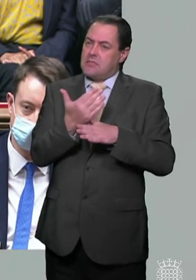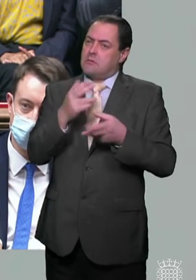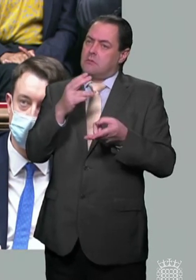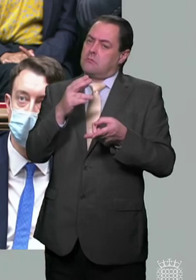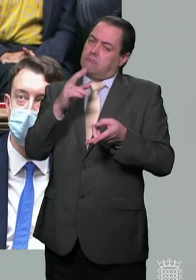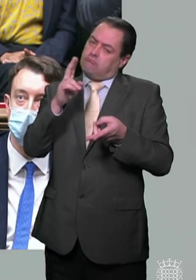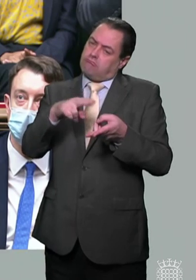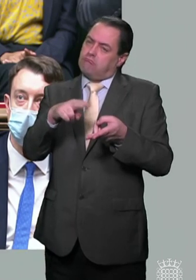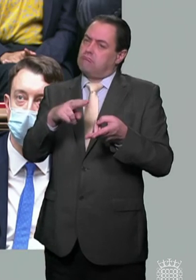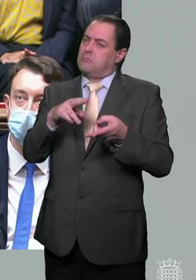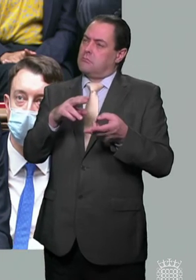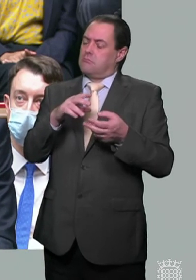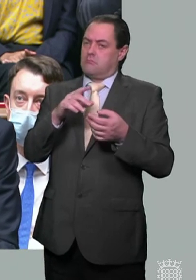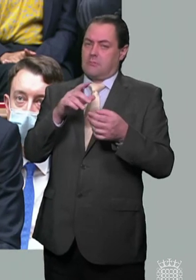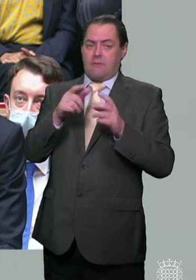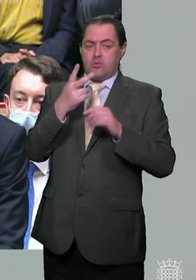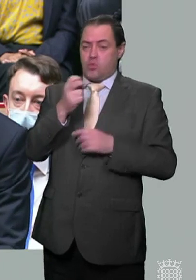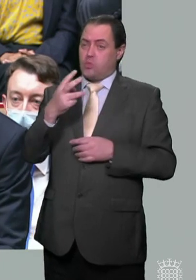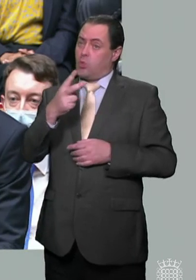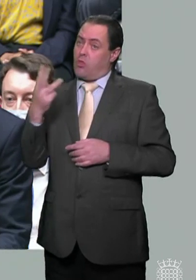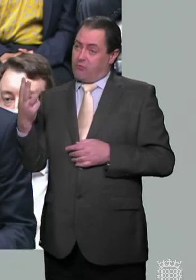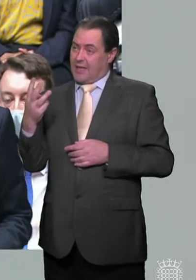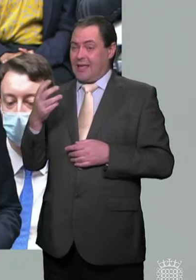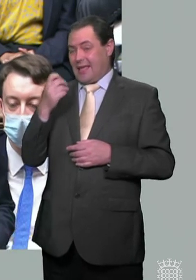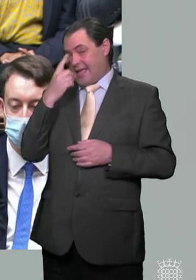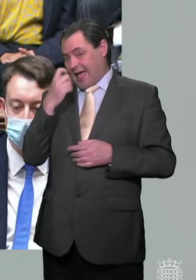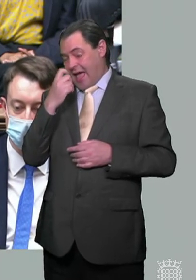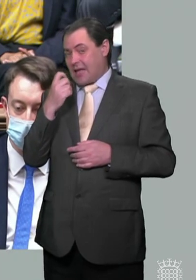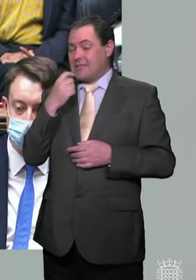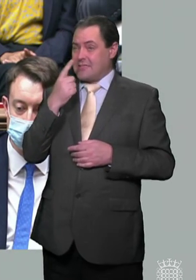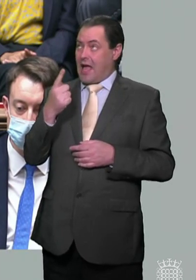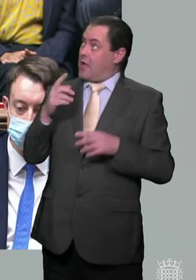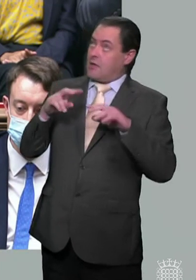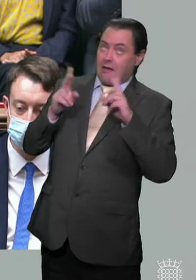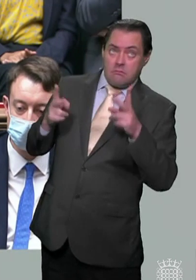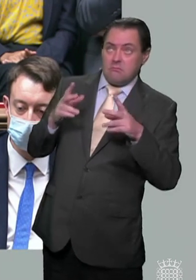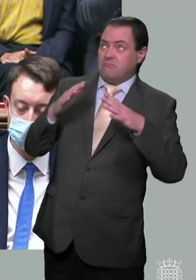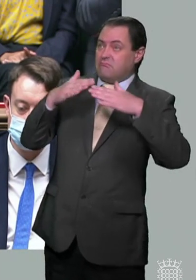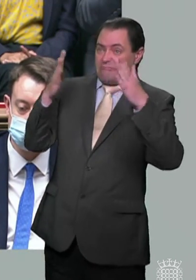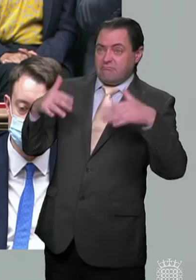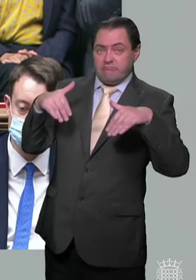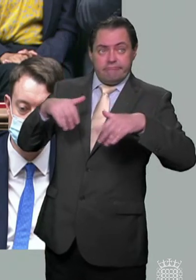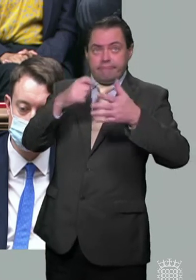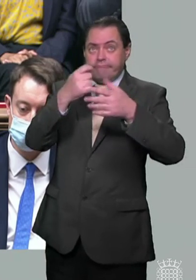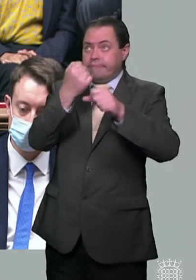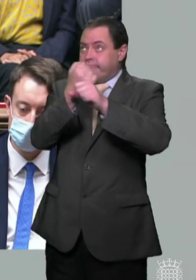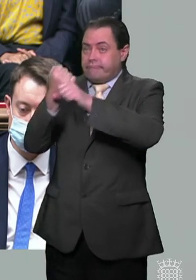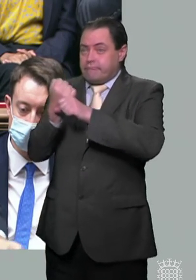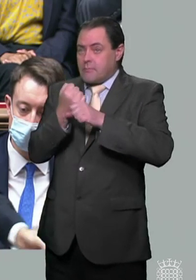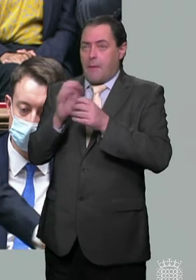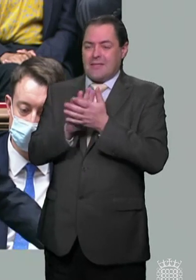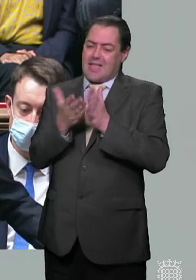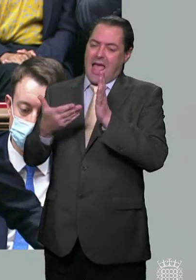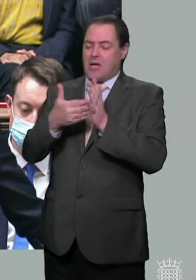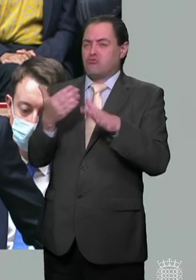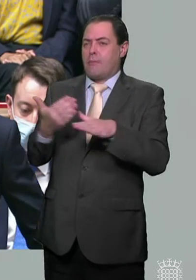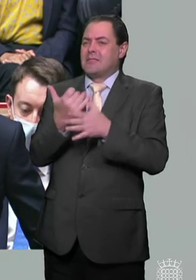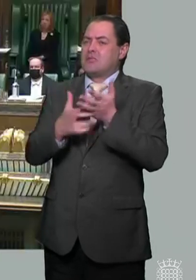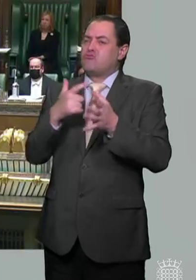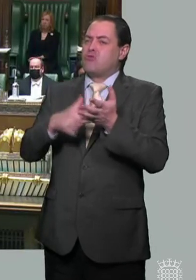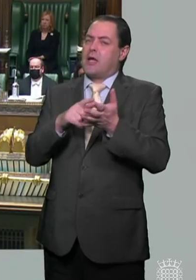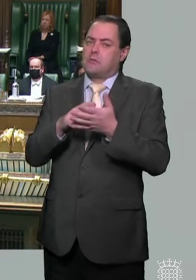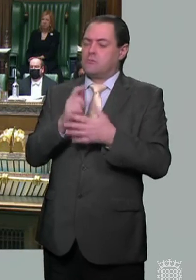From 2023, every single business will be able to make property improvements and, for 12 months, pay no extra business rates.